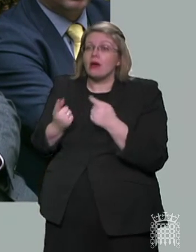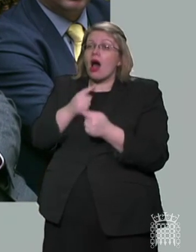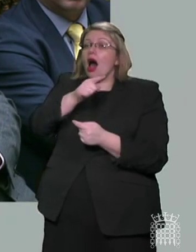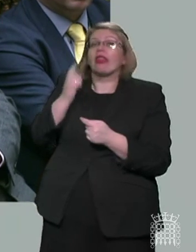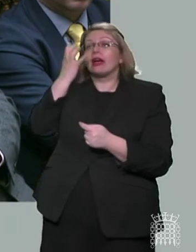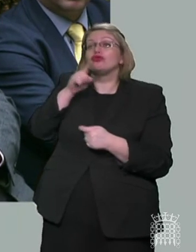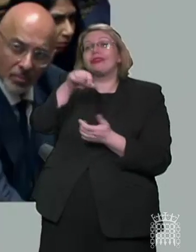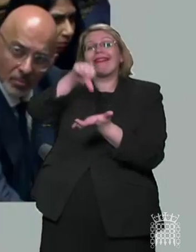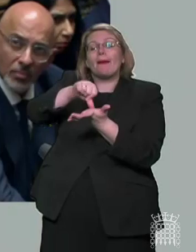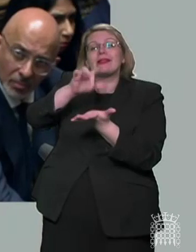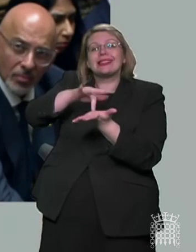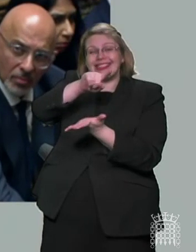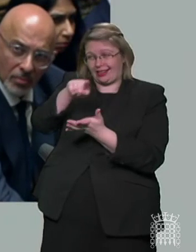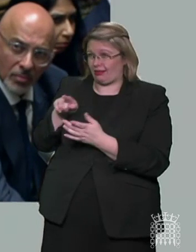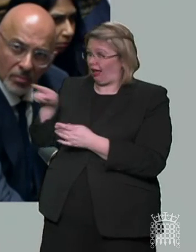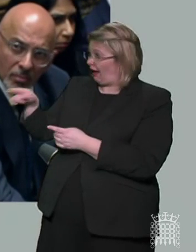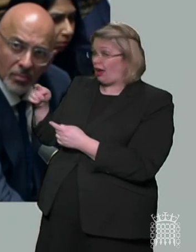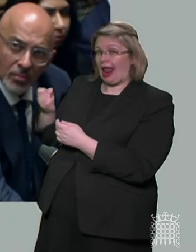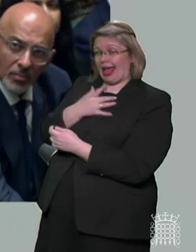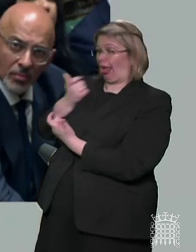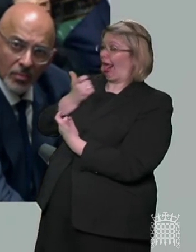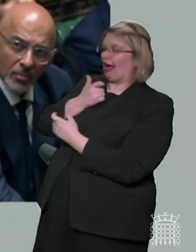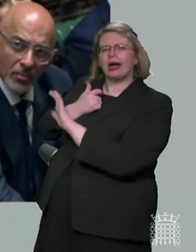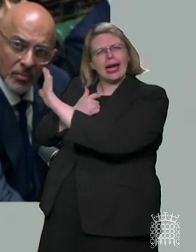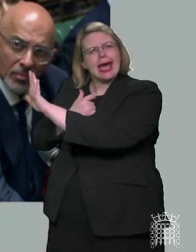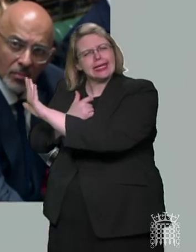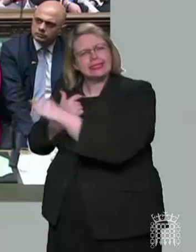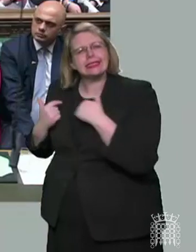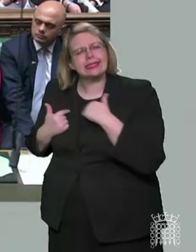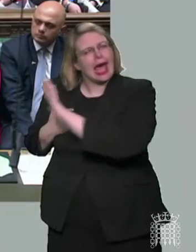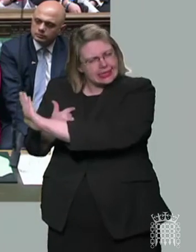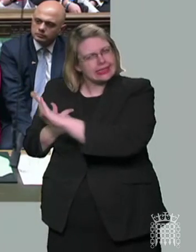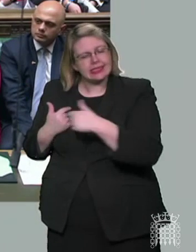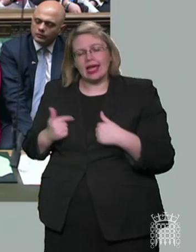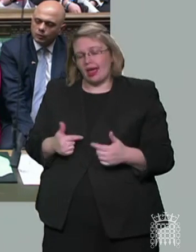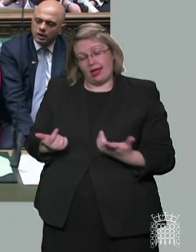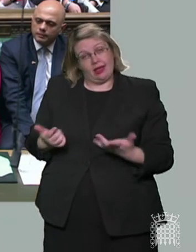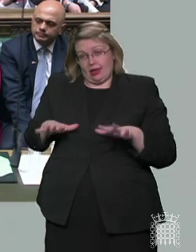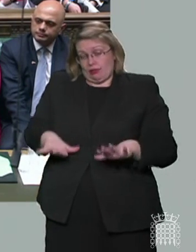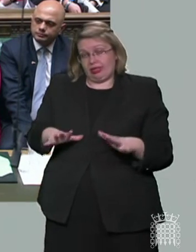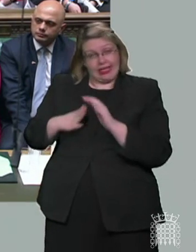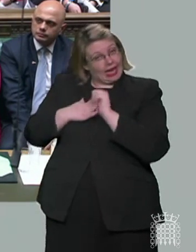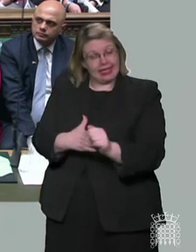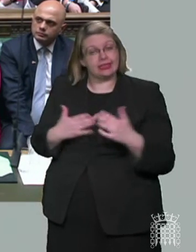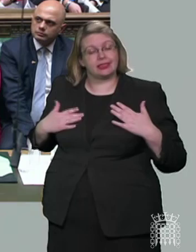SNP Members laugh, they mock, they scoff, but this country is leading in every respect.